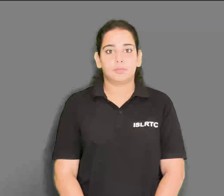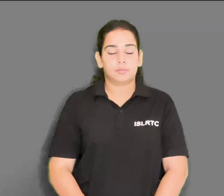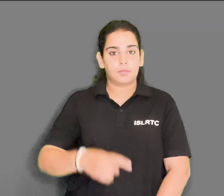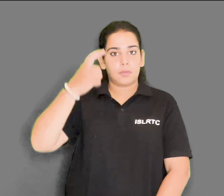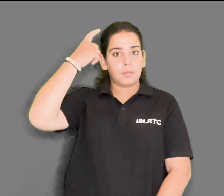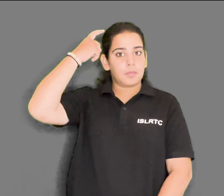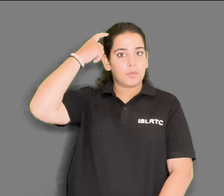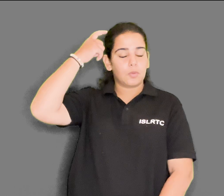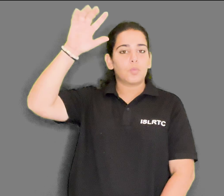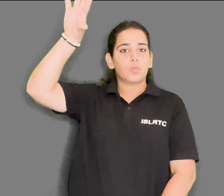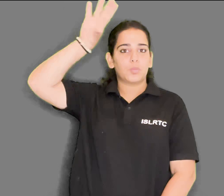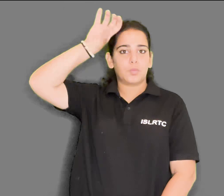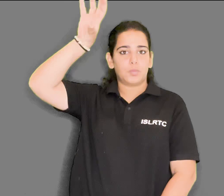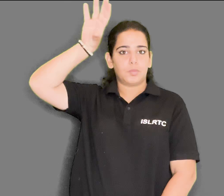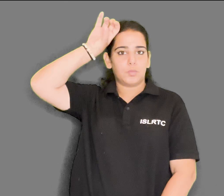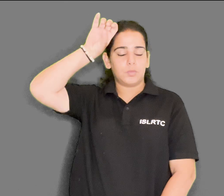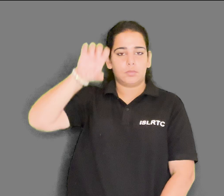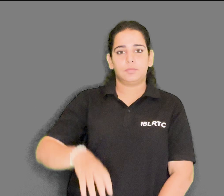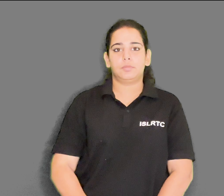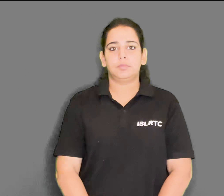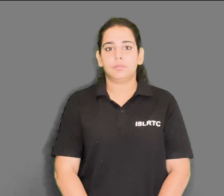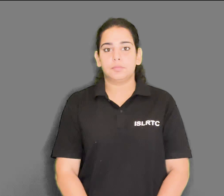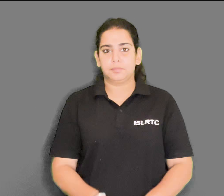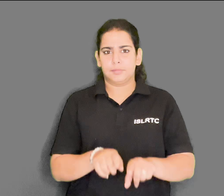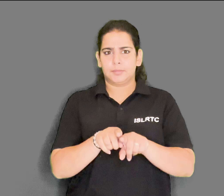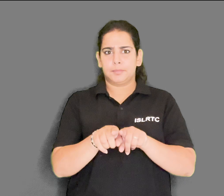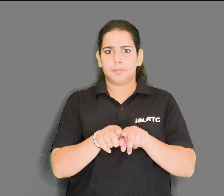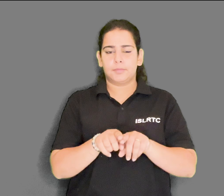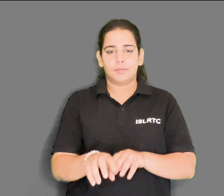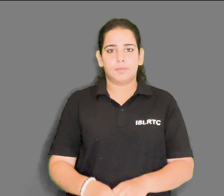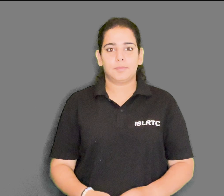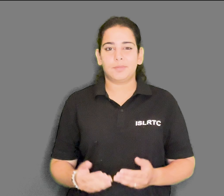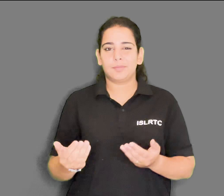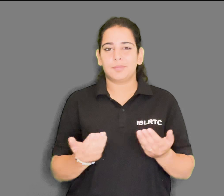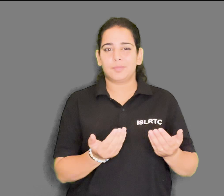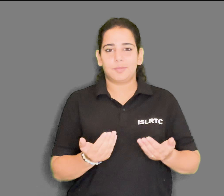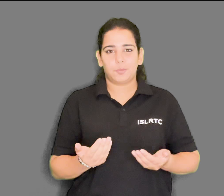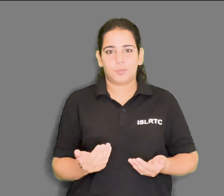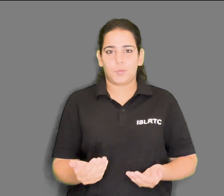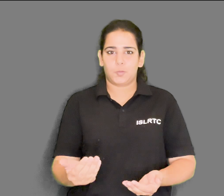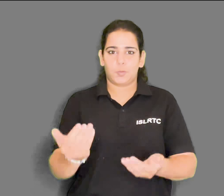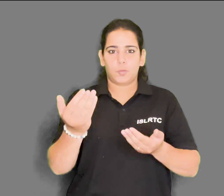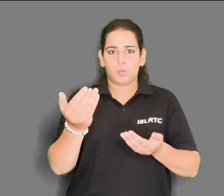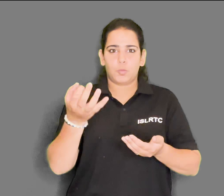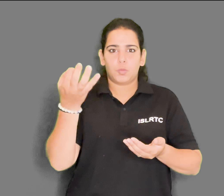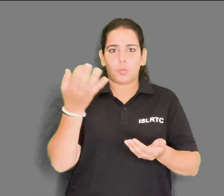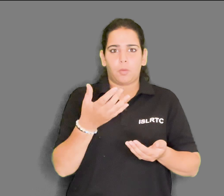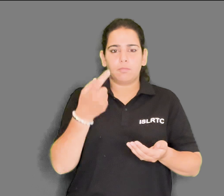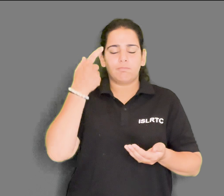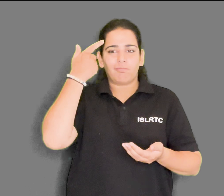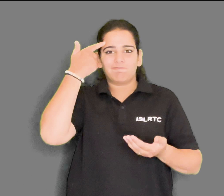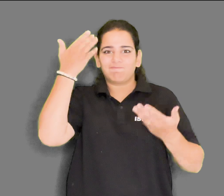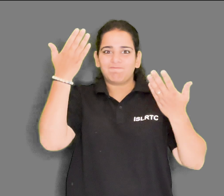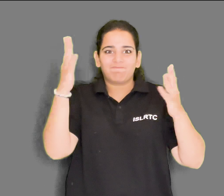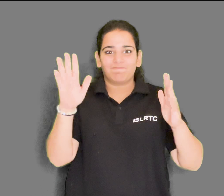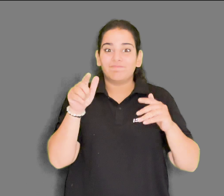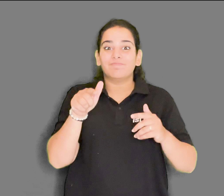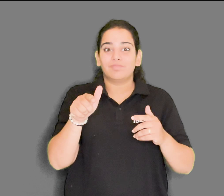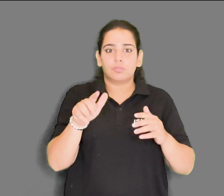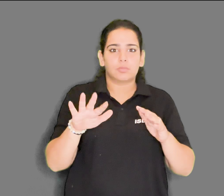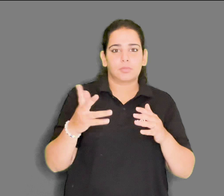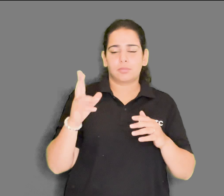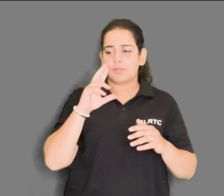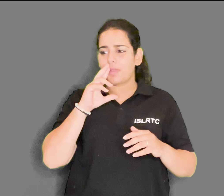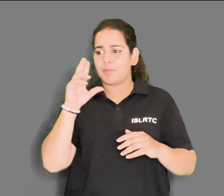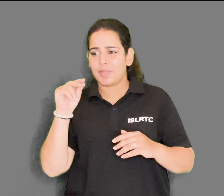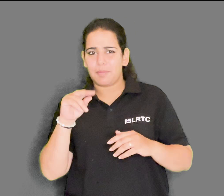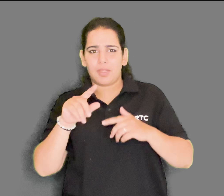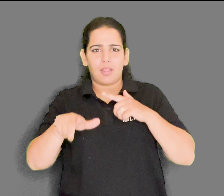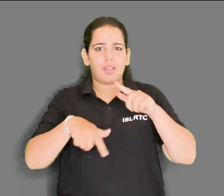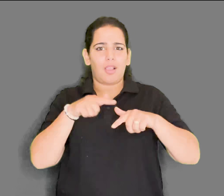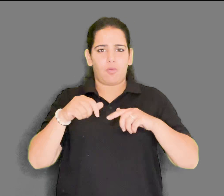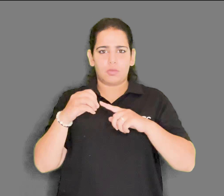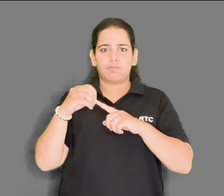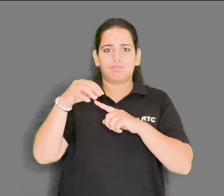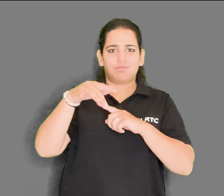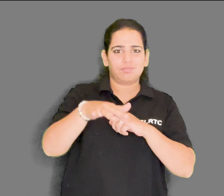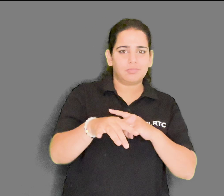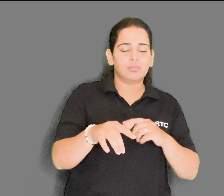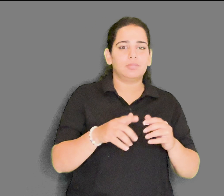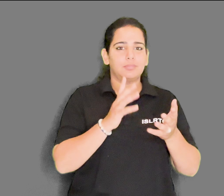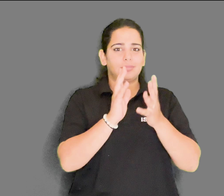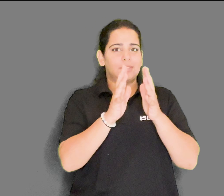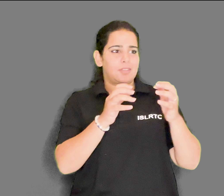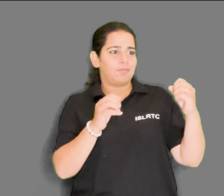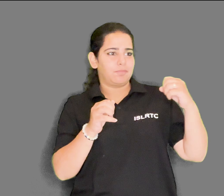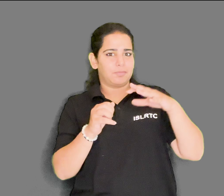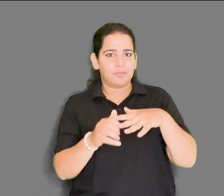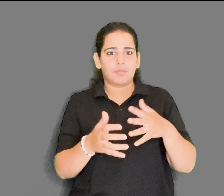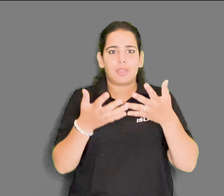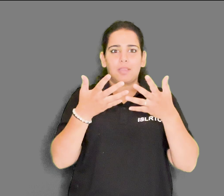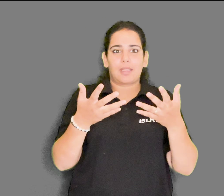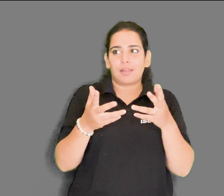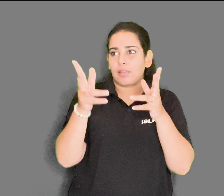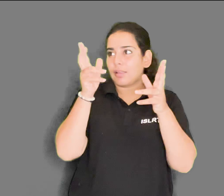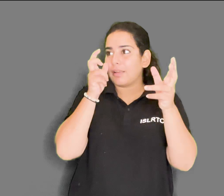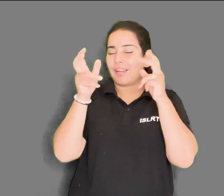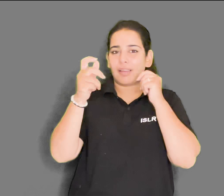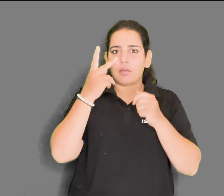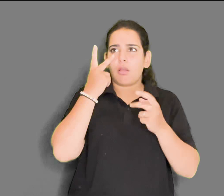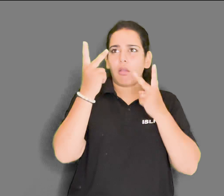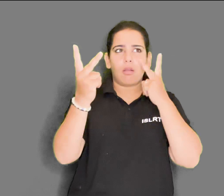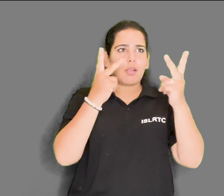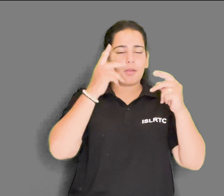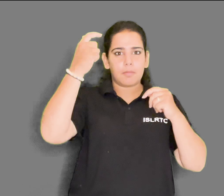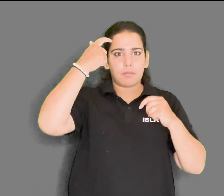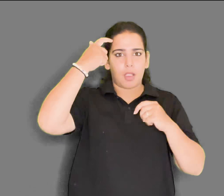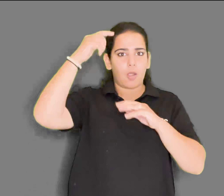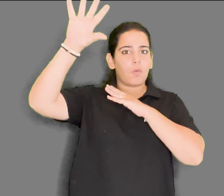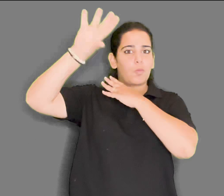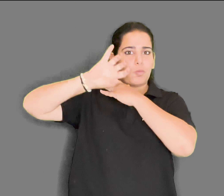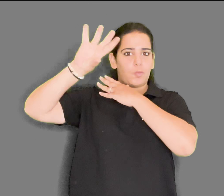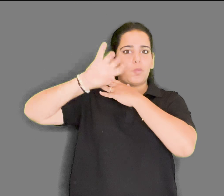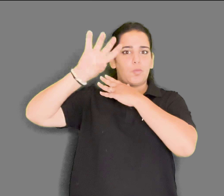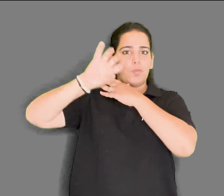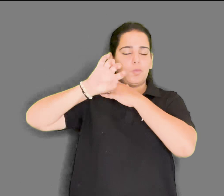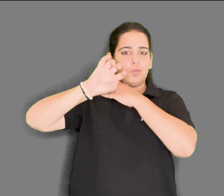Cognitive load The amount of mental effort required to process information Accessible design aims to reduce cognitive load by presenting information in a clear and straightforward manner